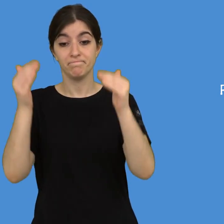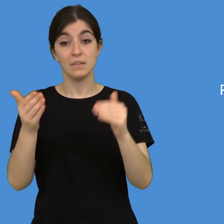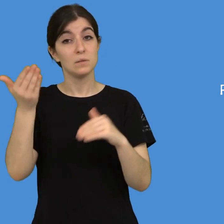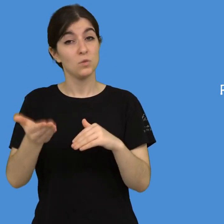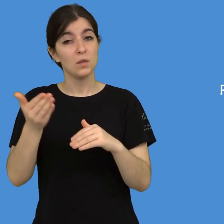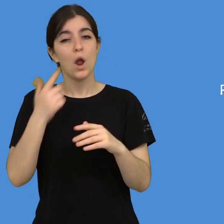importar